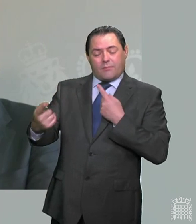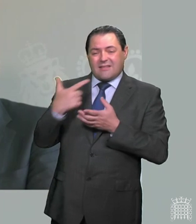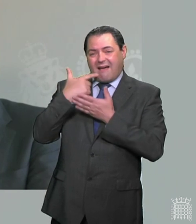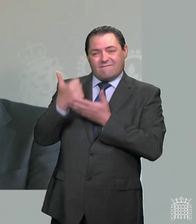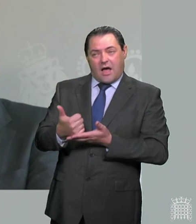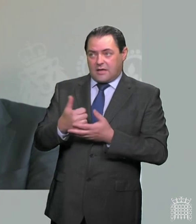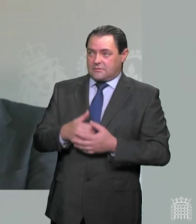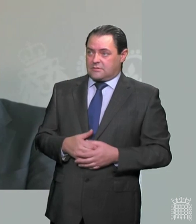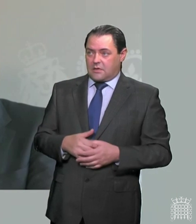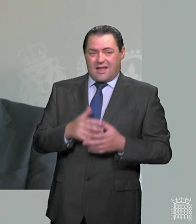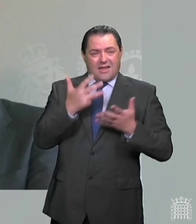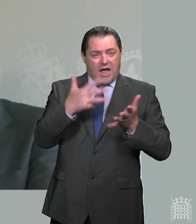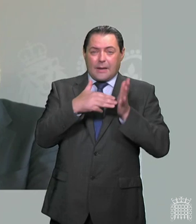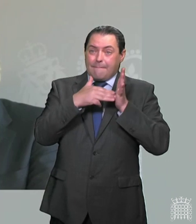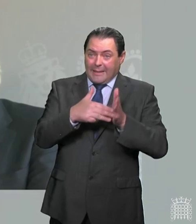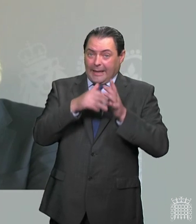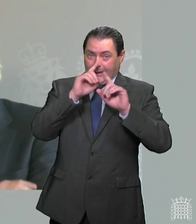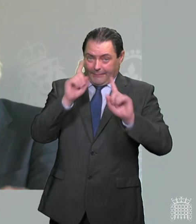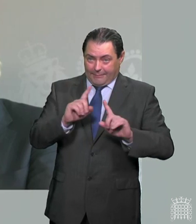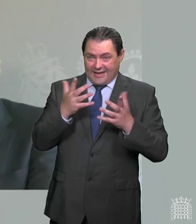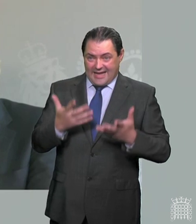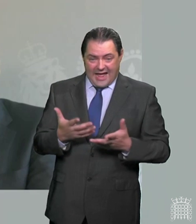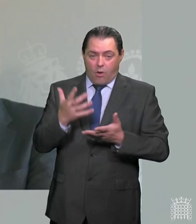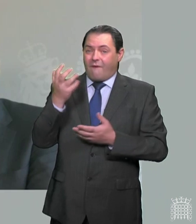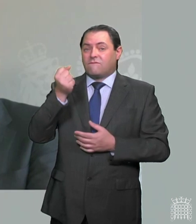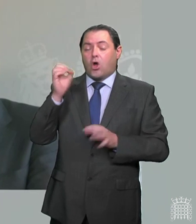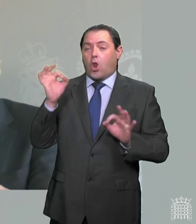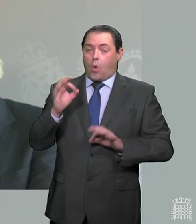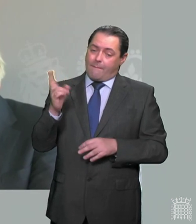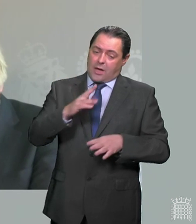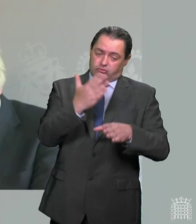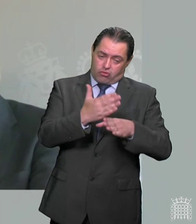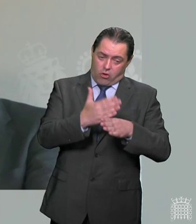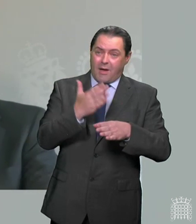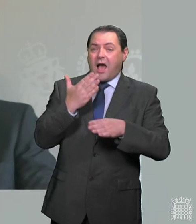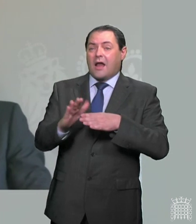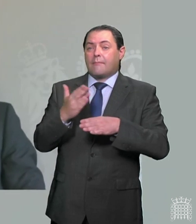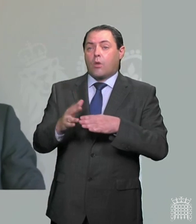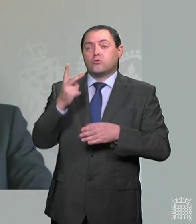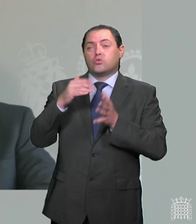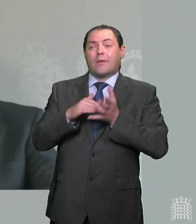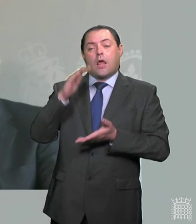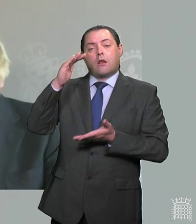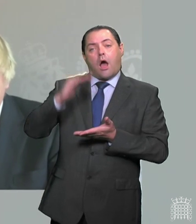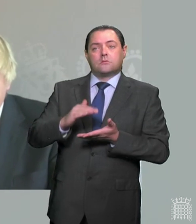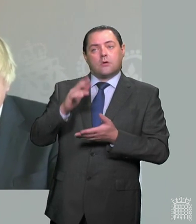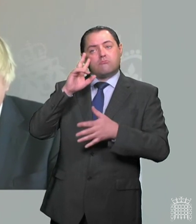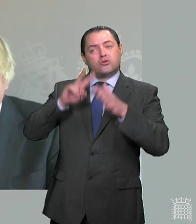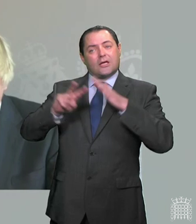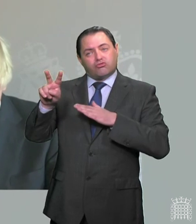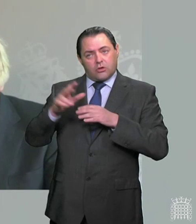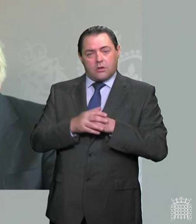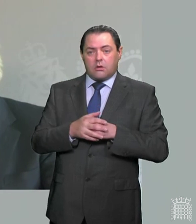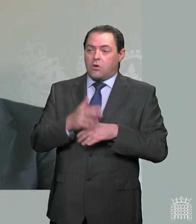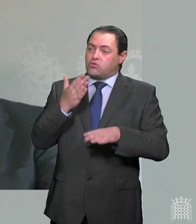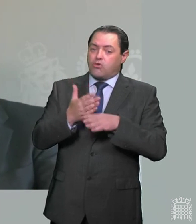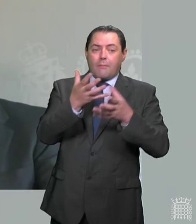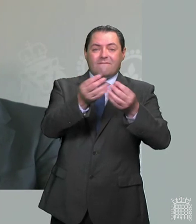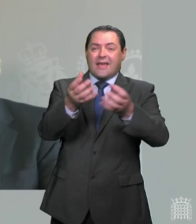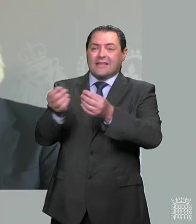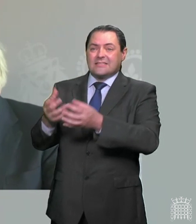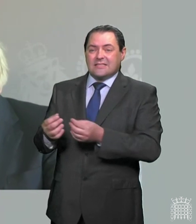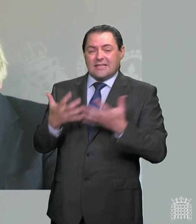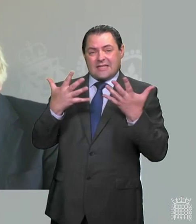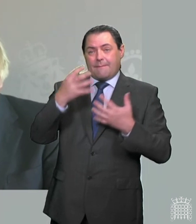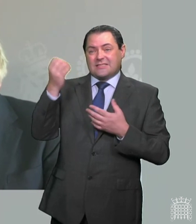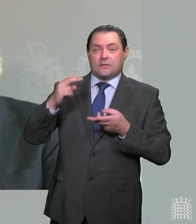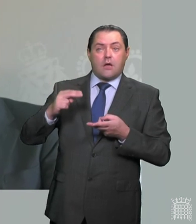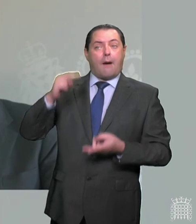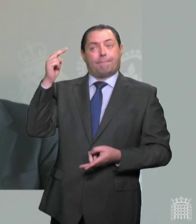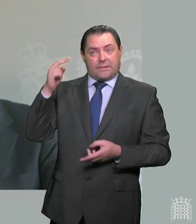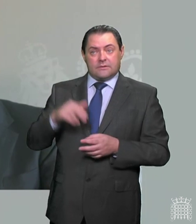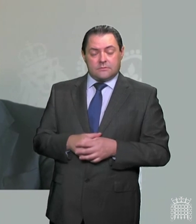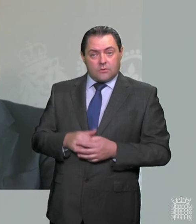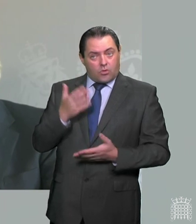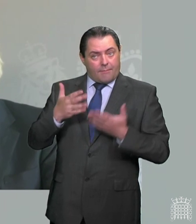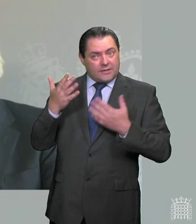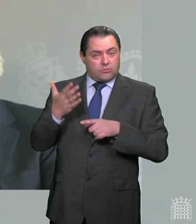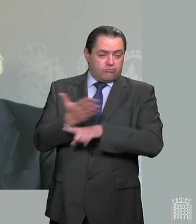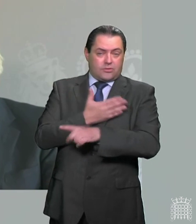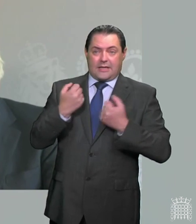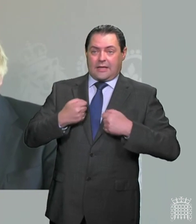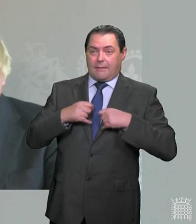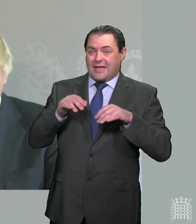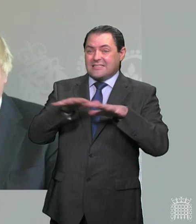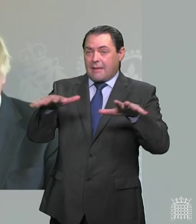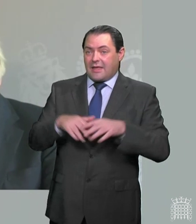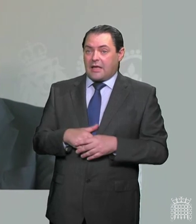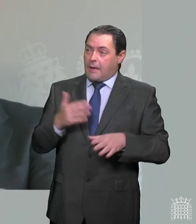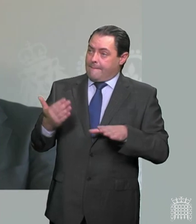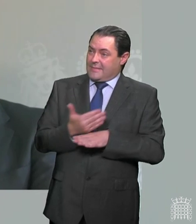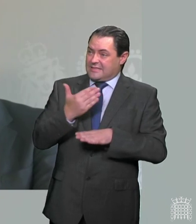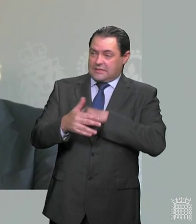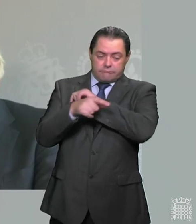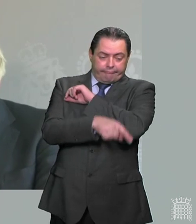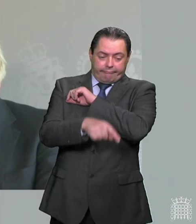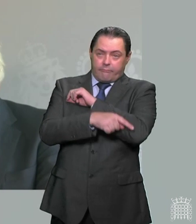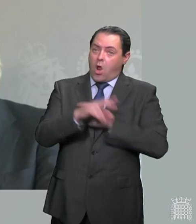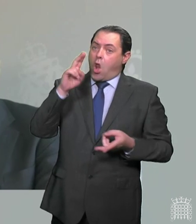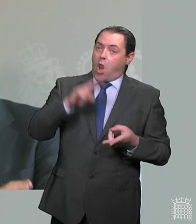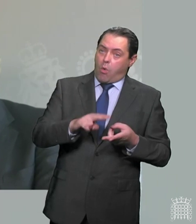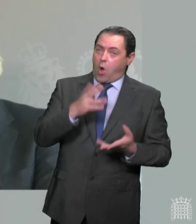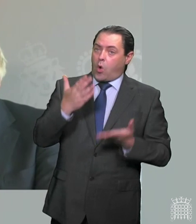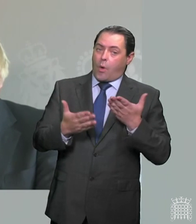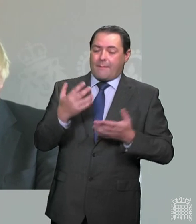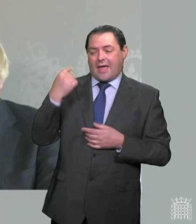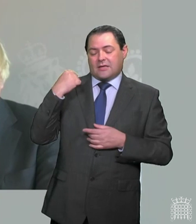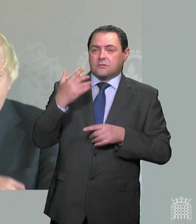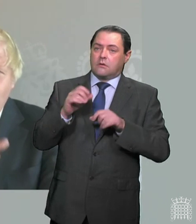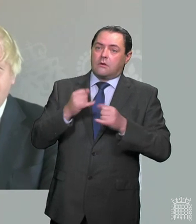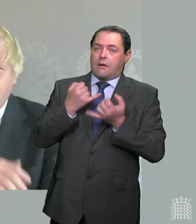Gentleman’s advice—that 9 million people have now come off furlough, unemployment is 2 million lower than predicted, job vacancies are 10% higher than before the pandemic began, and business insolvencies are lower than before the pandemic began.